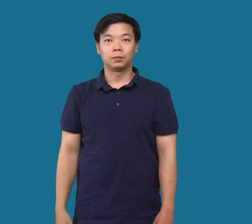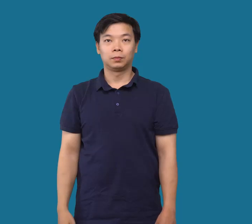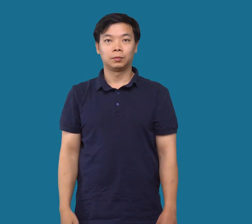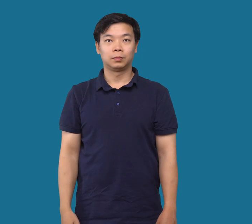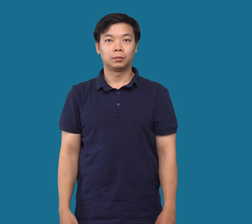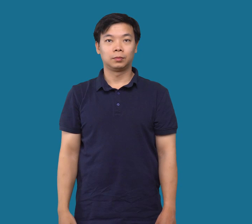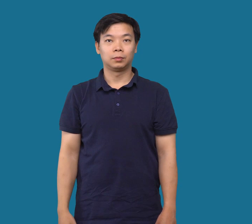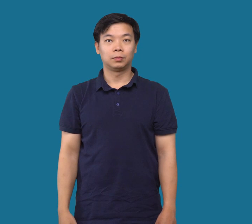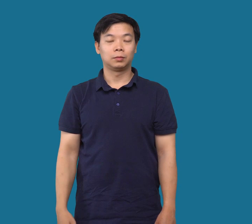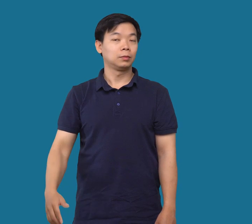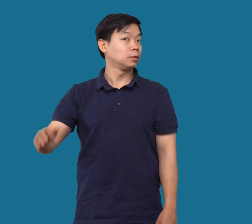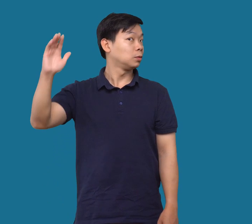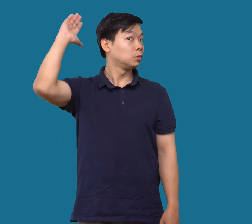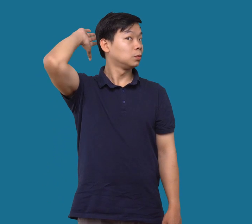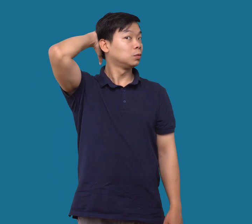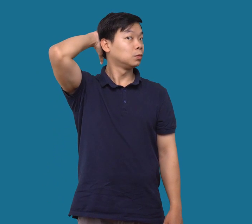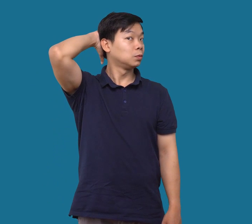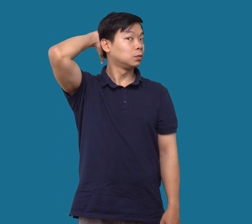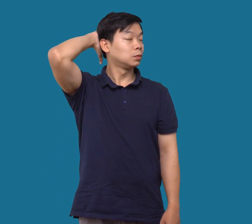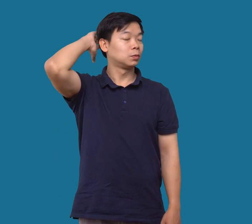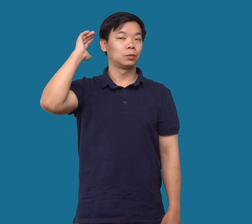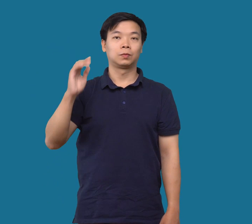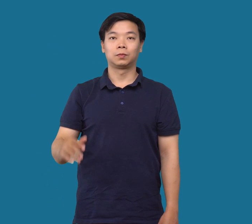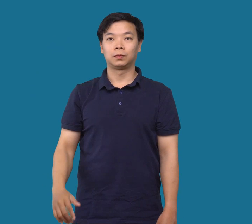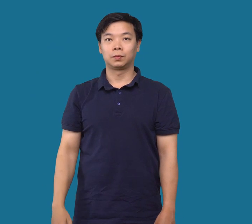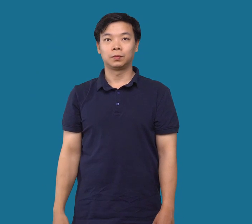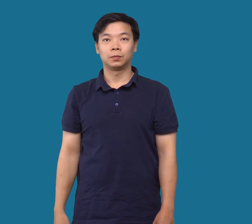chiếc gối